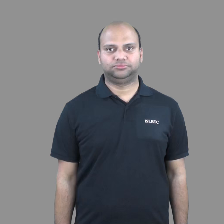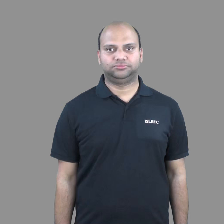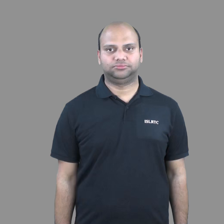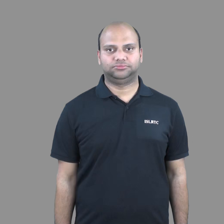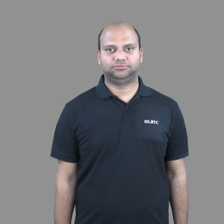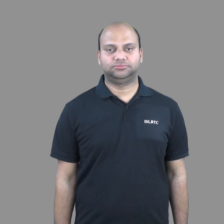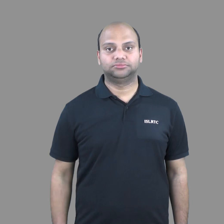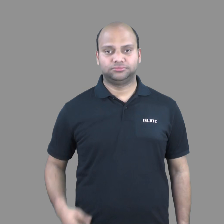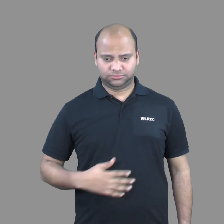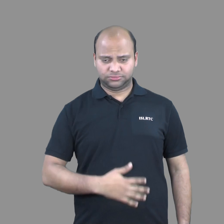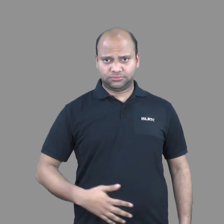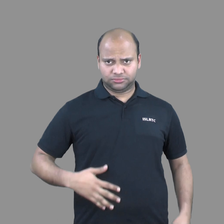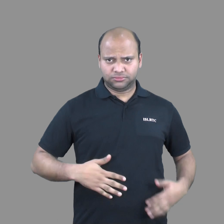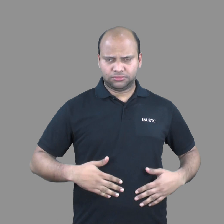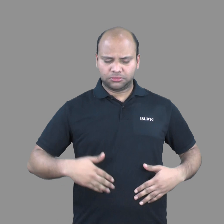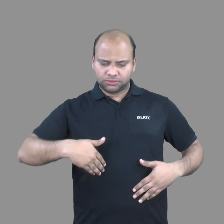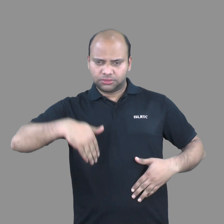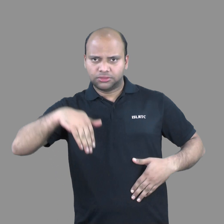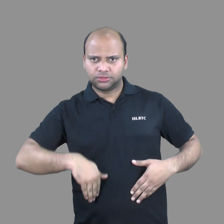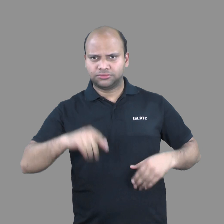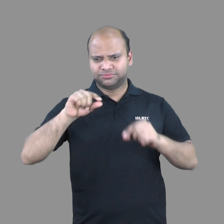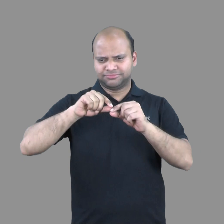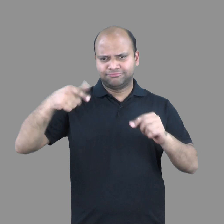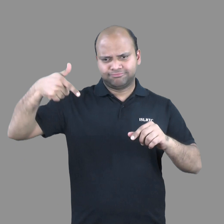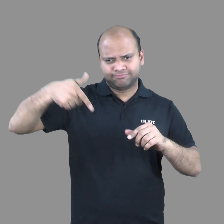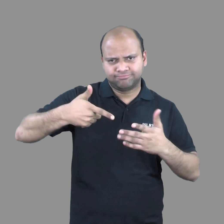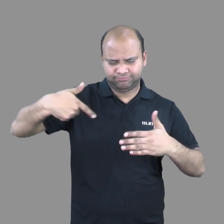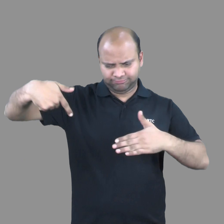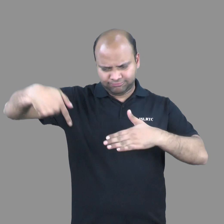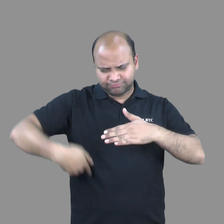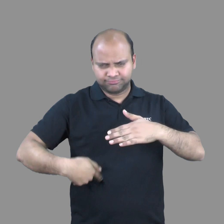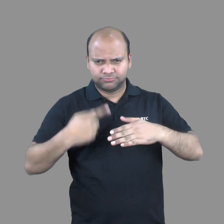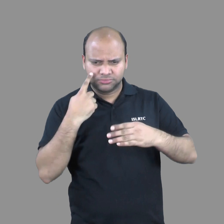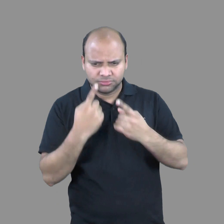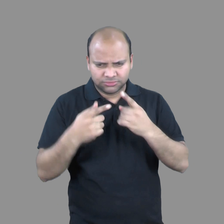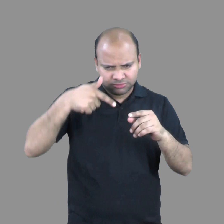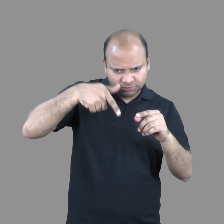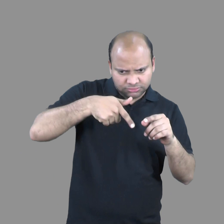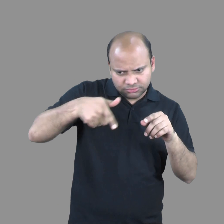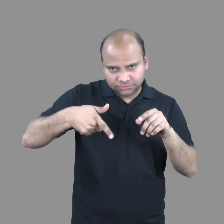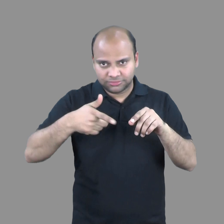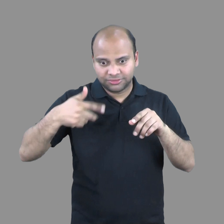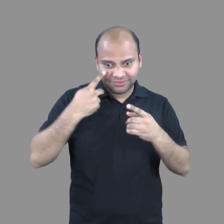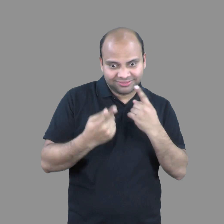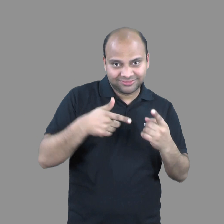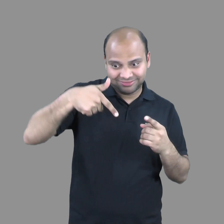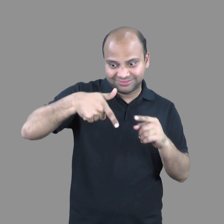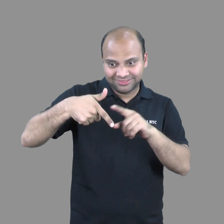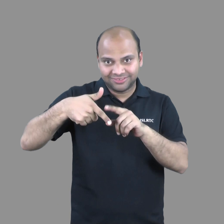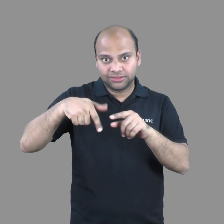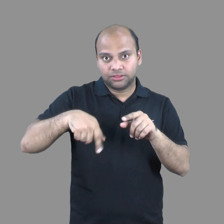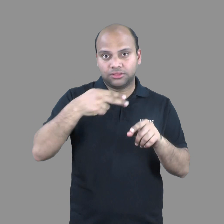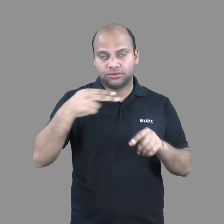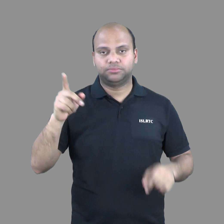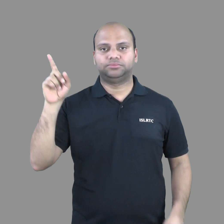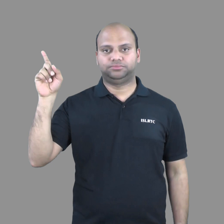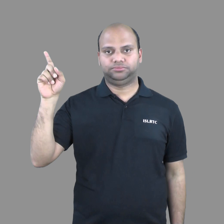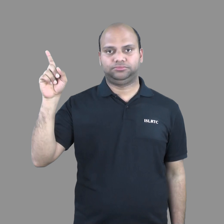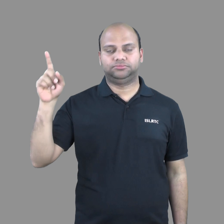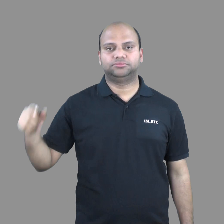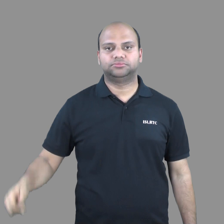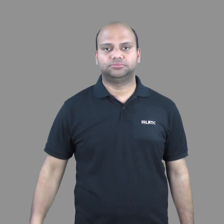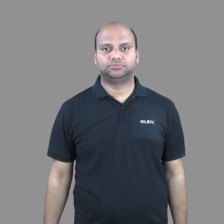Laparoscope